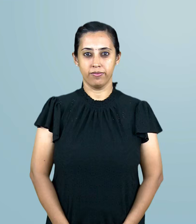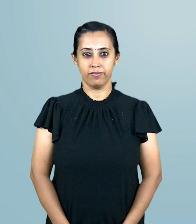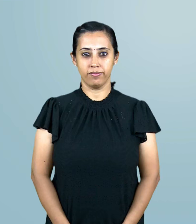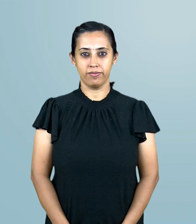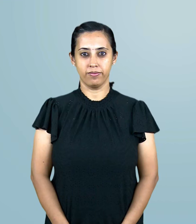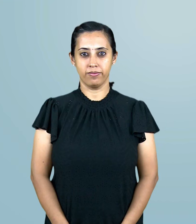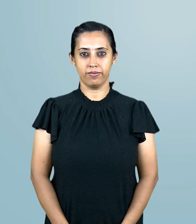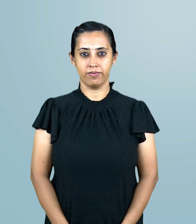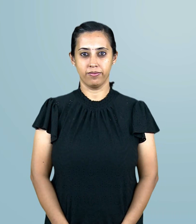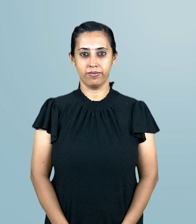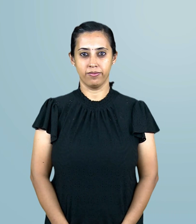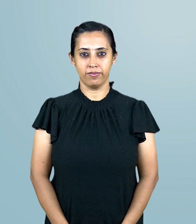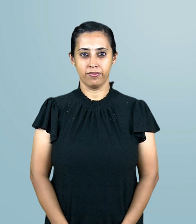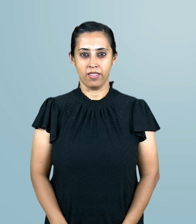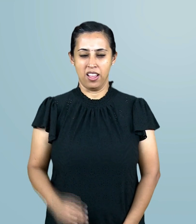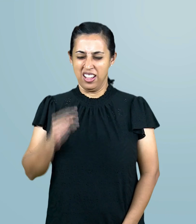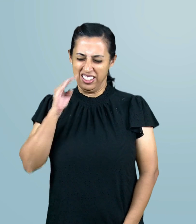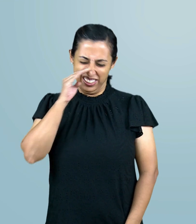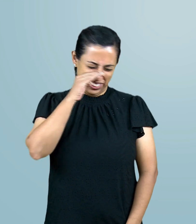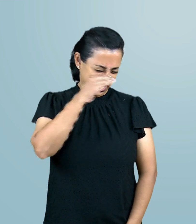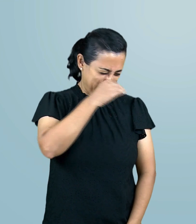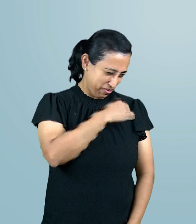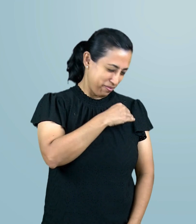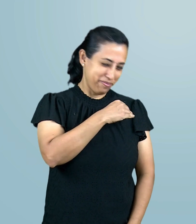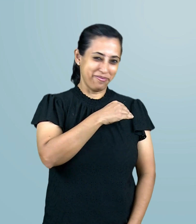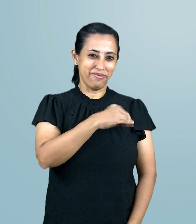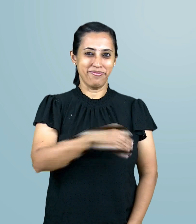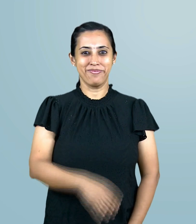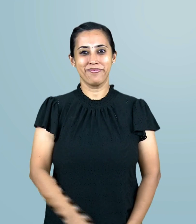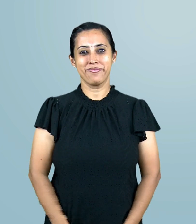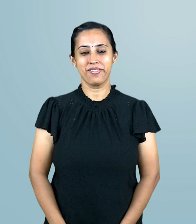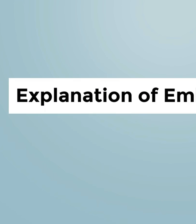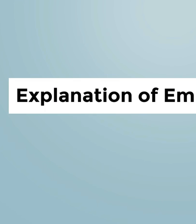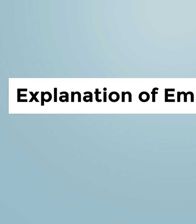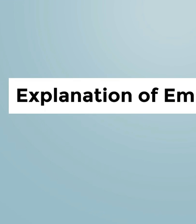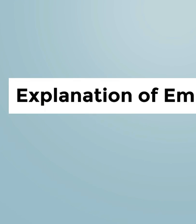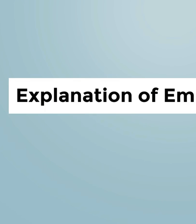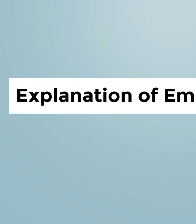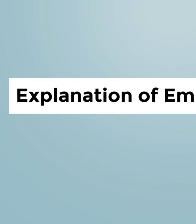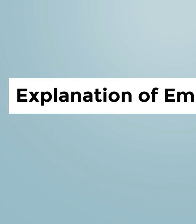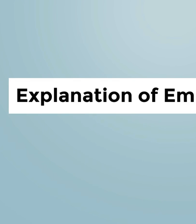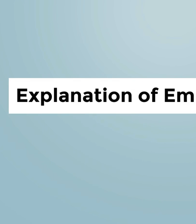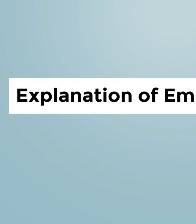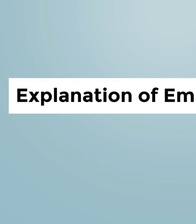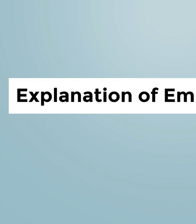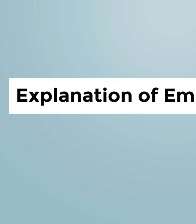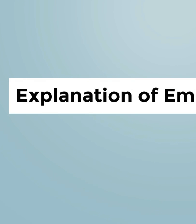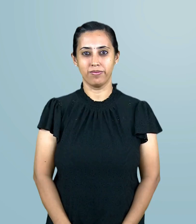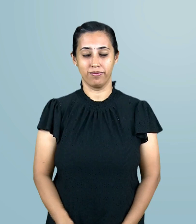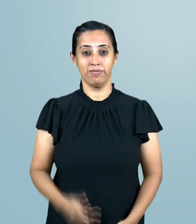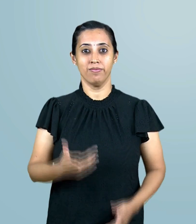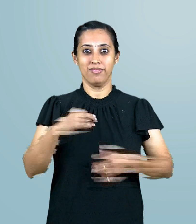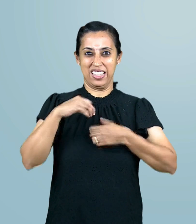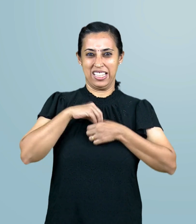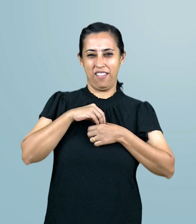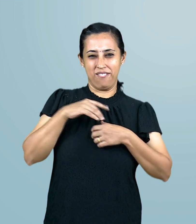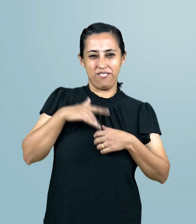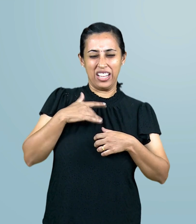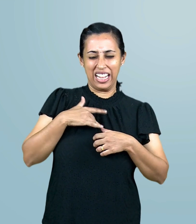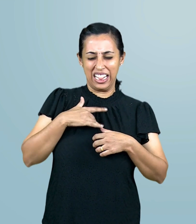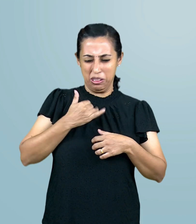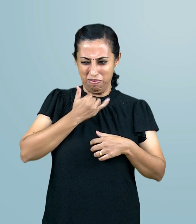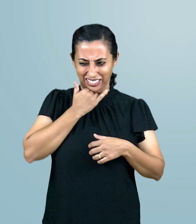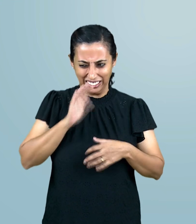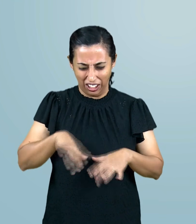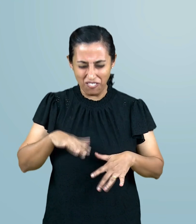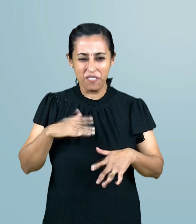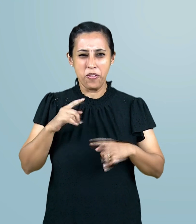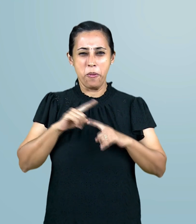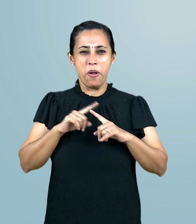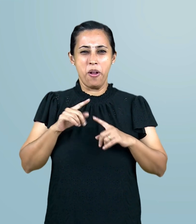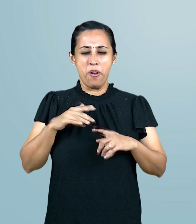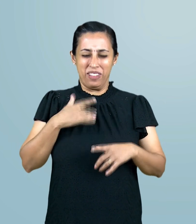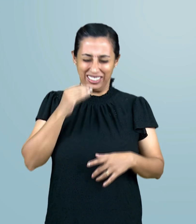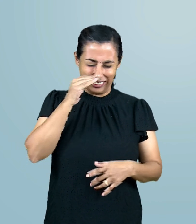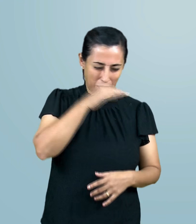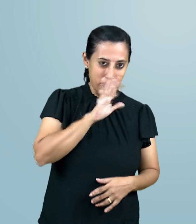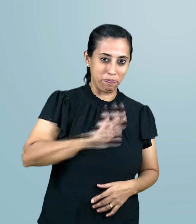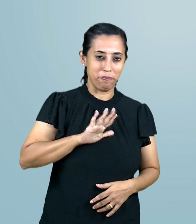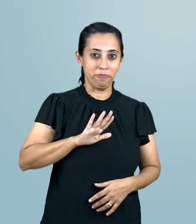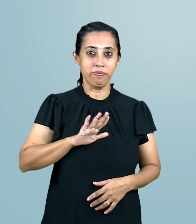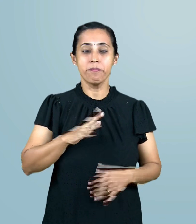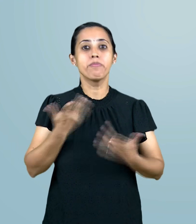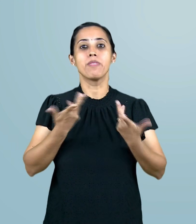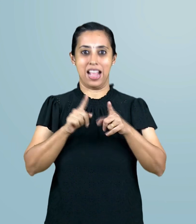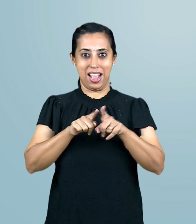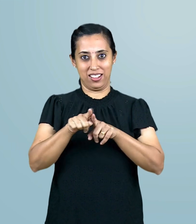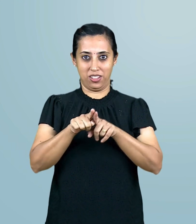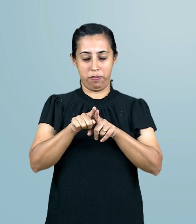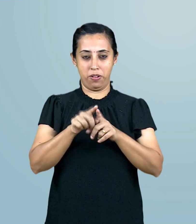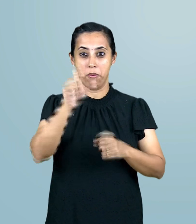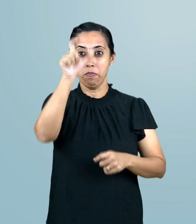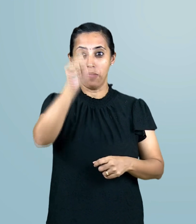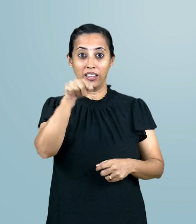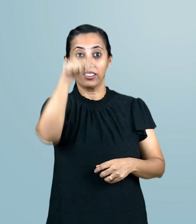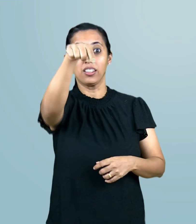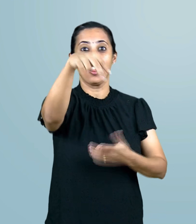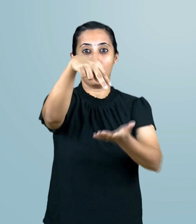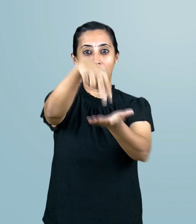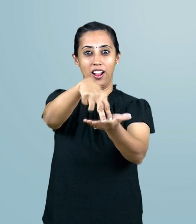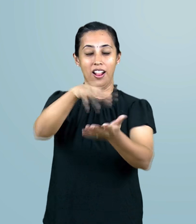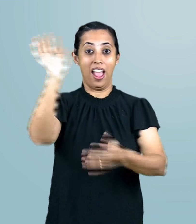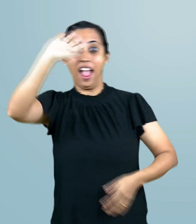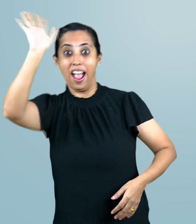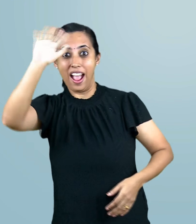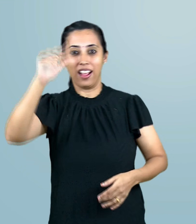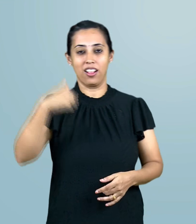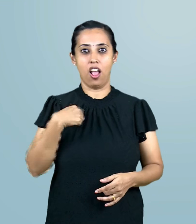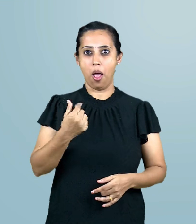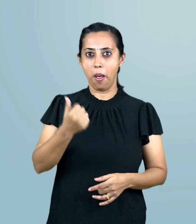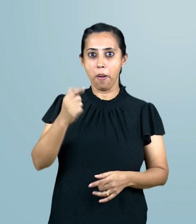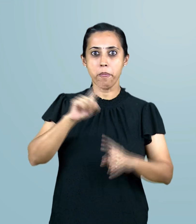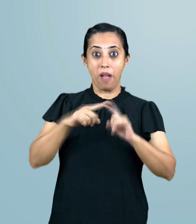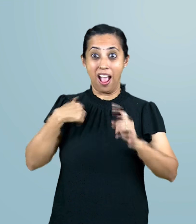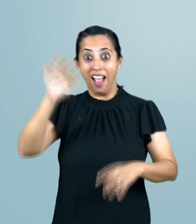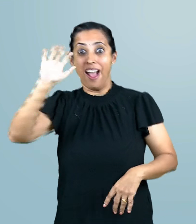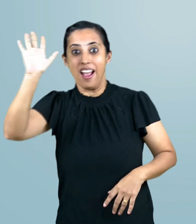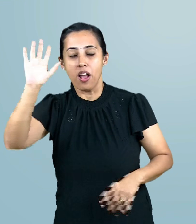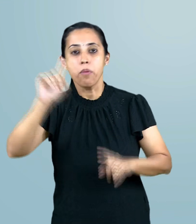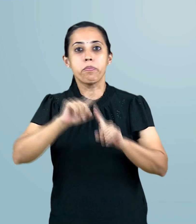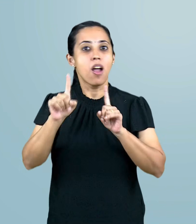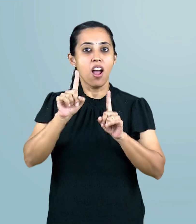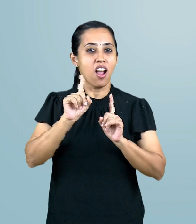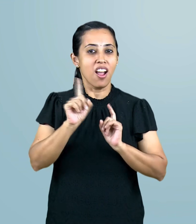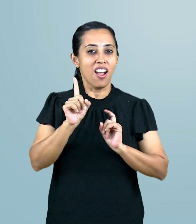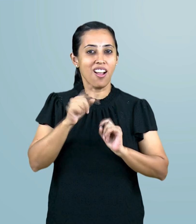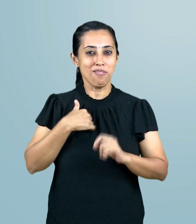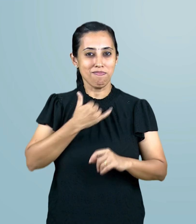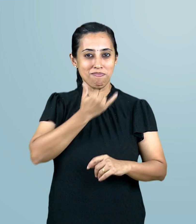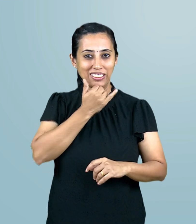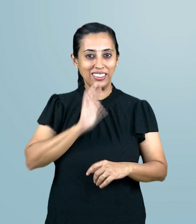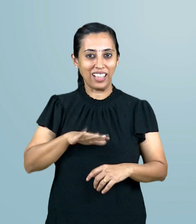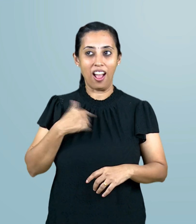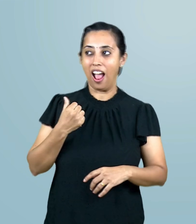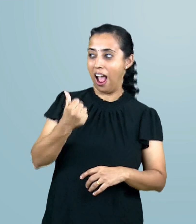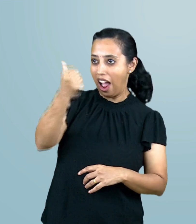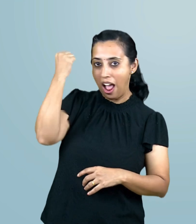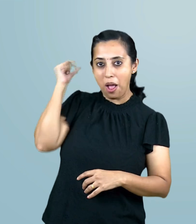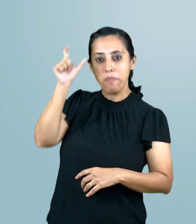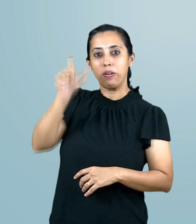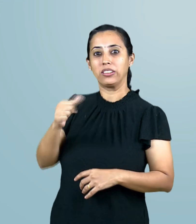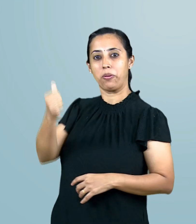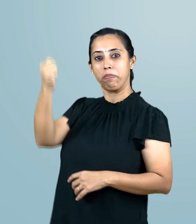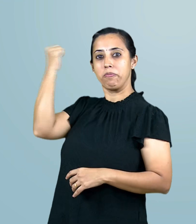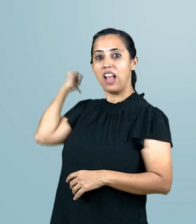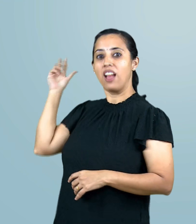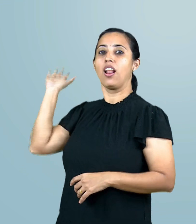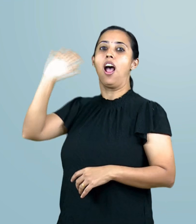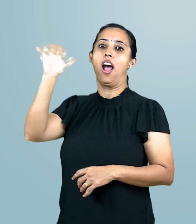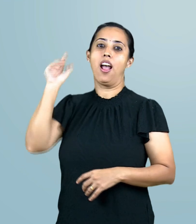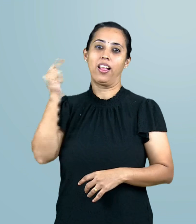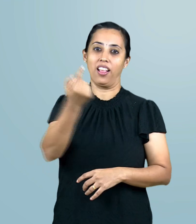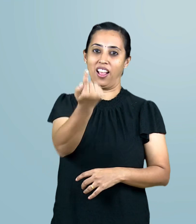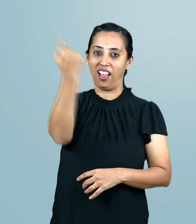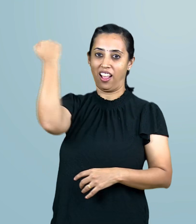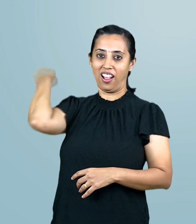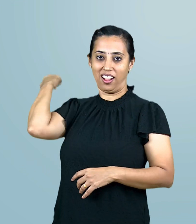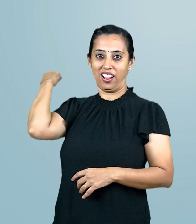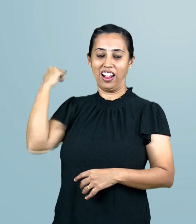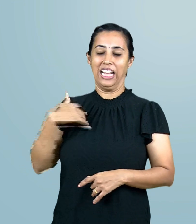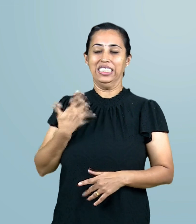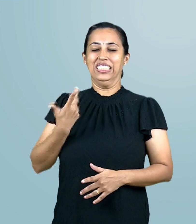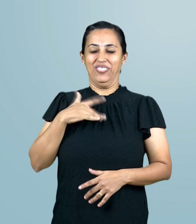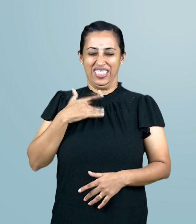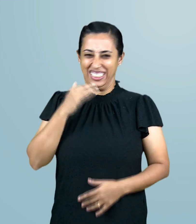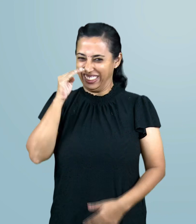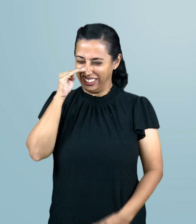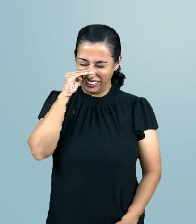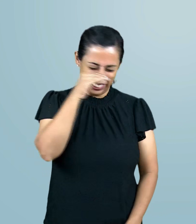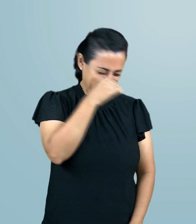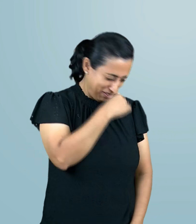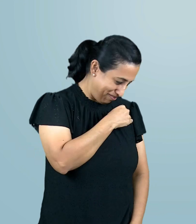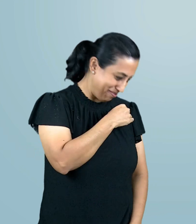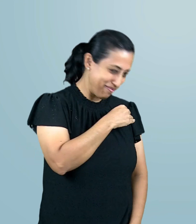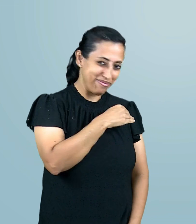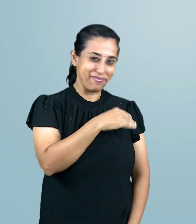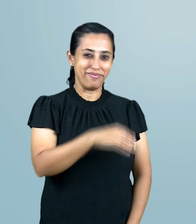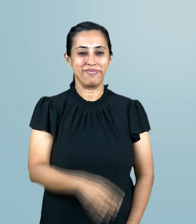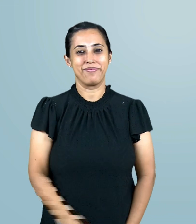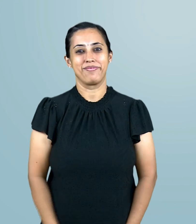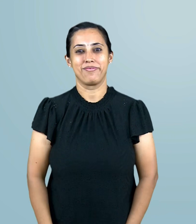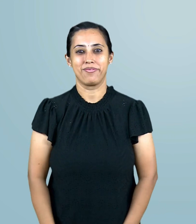Embarrassing yourself